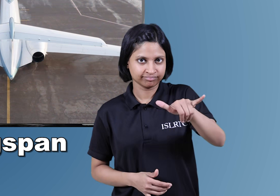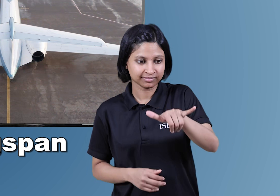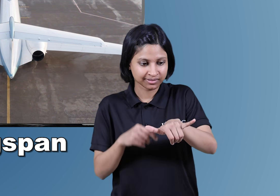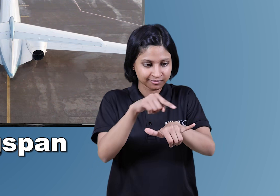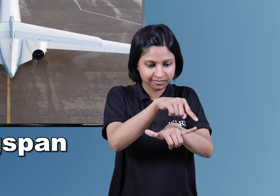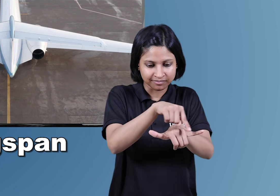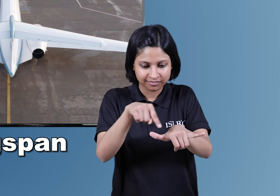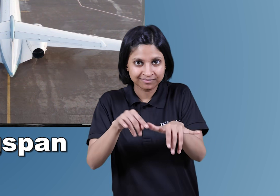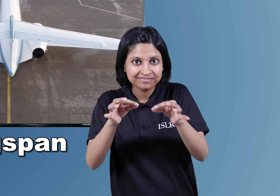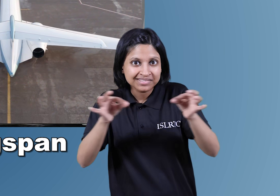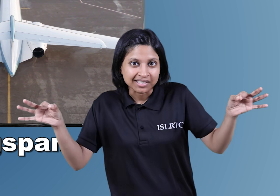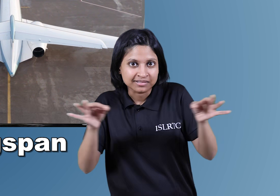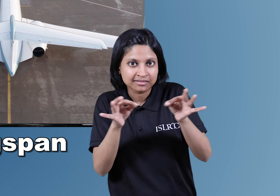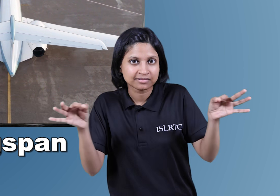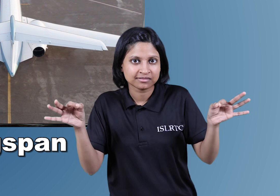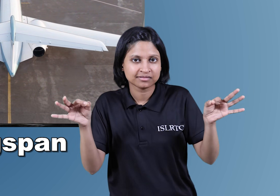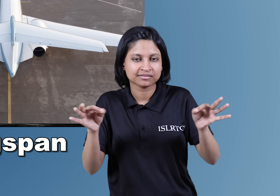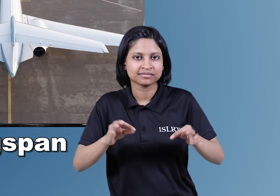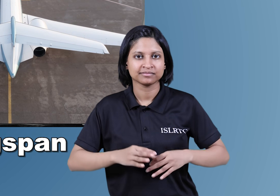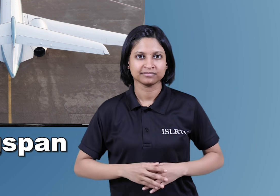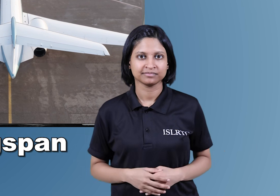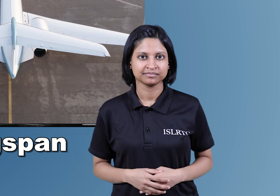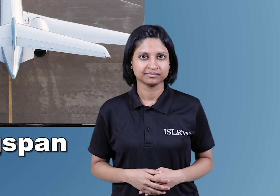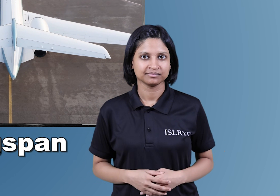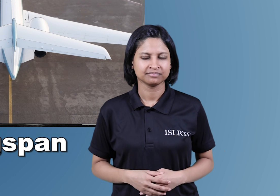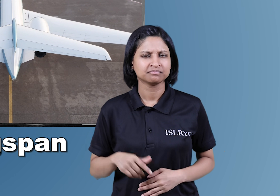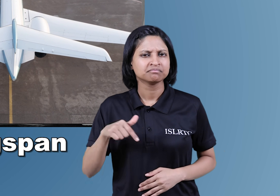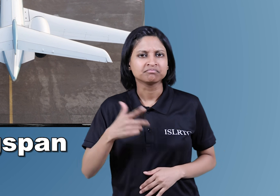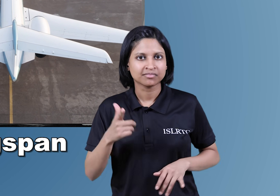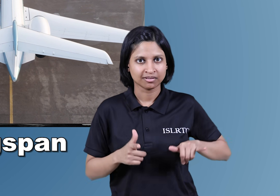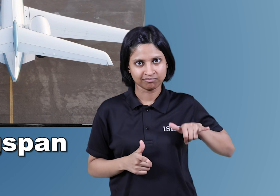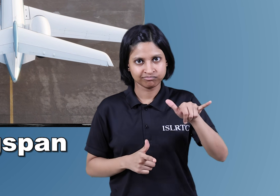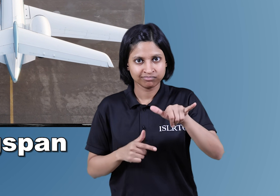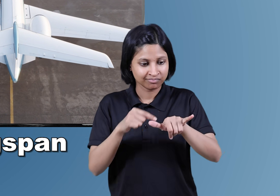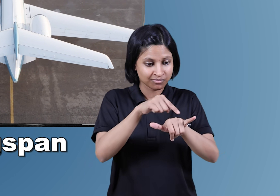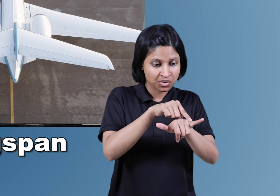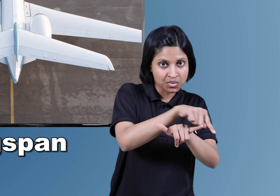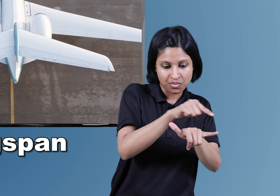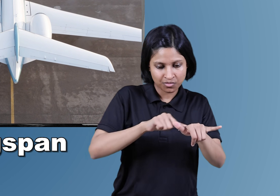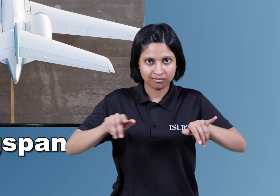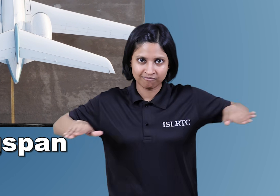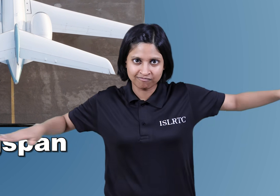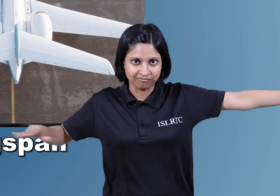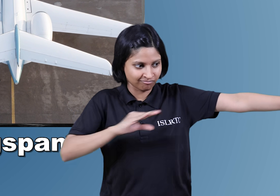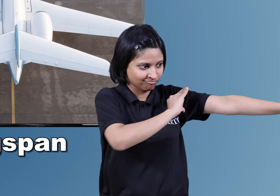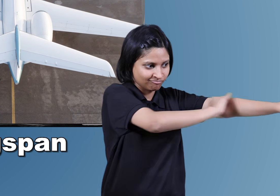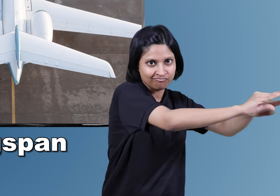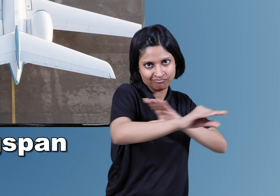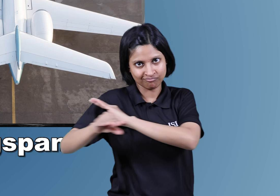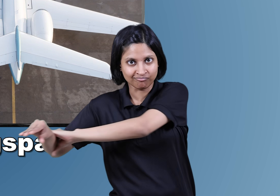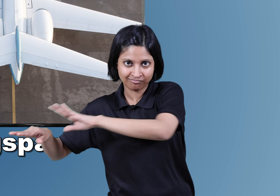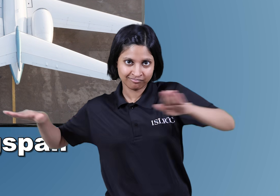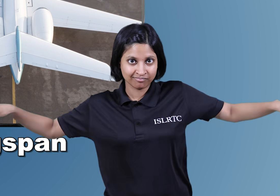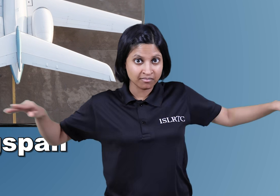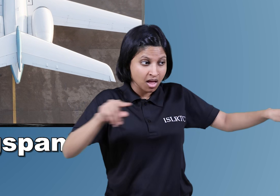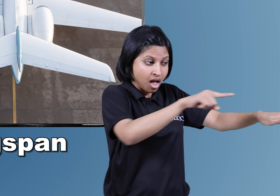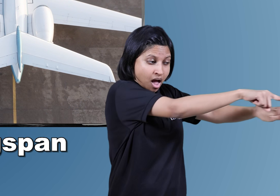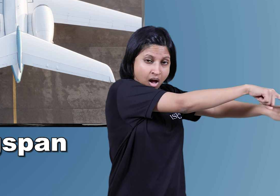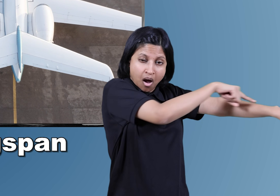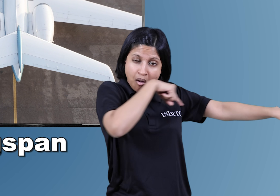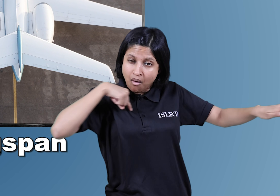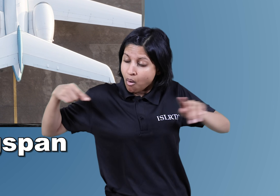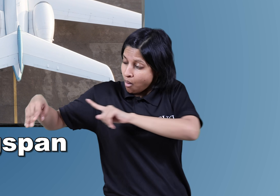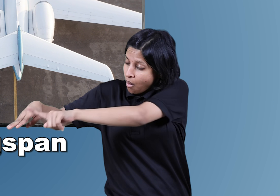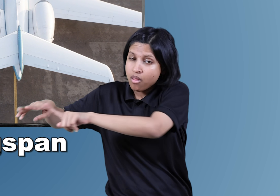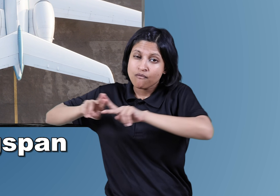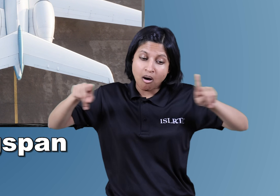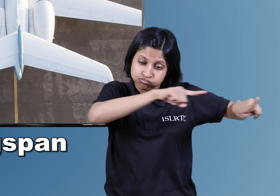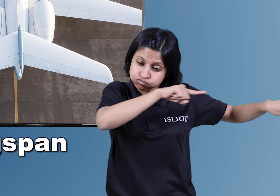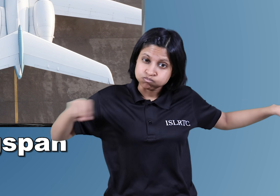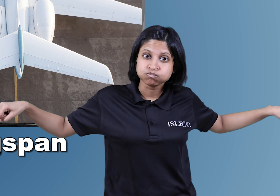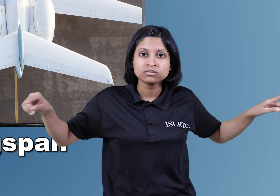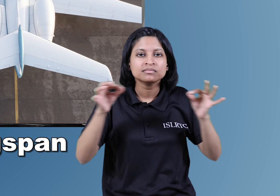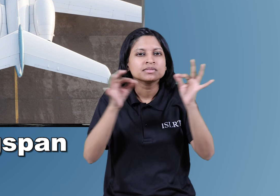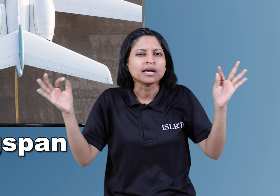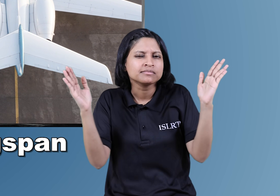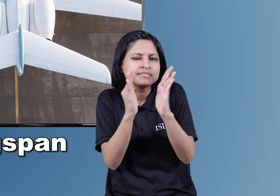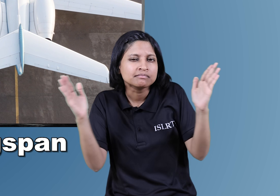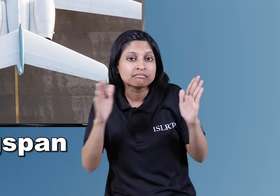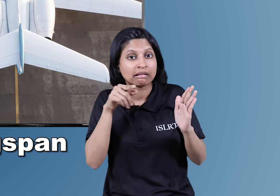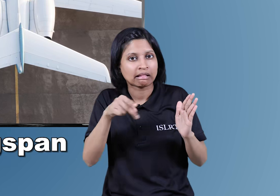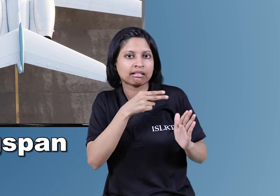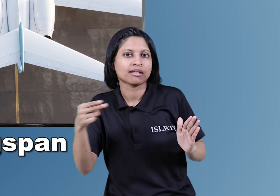Wingspan one wing tip of an aircraft to the other